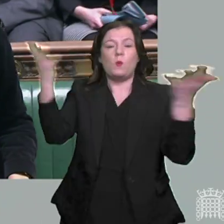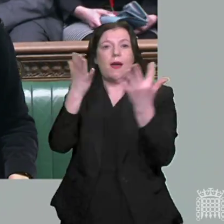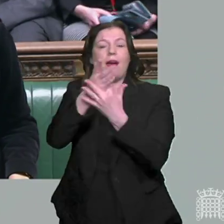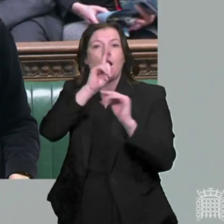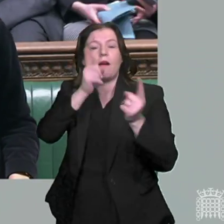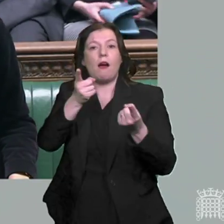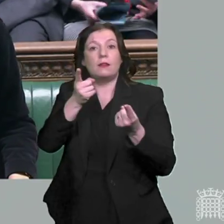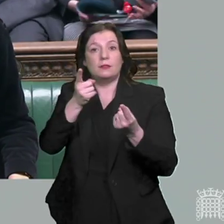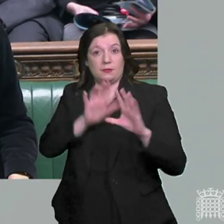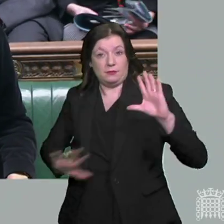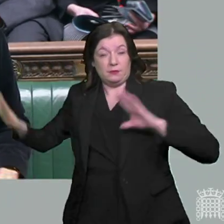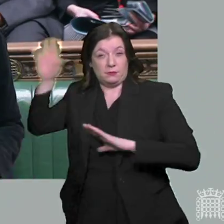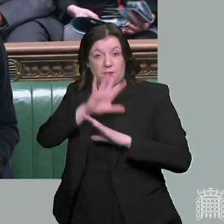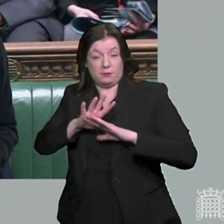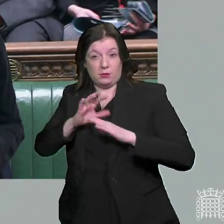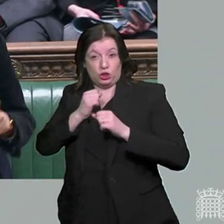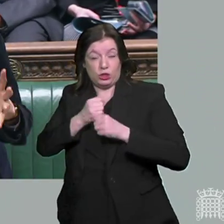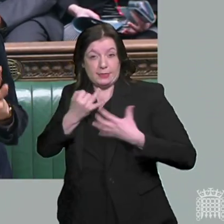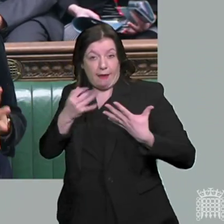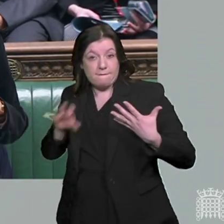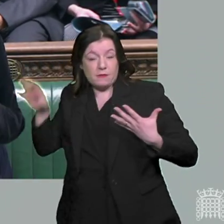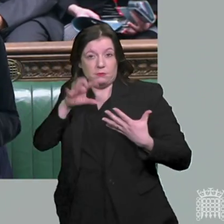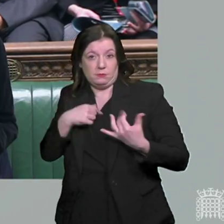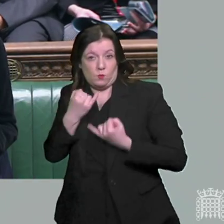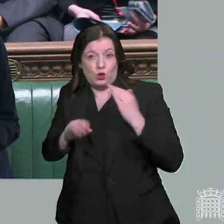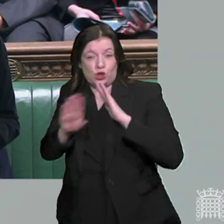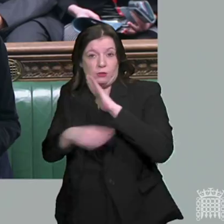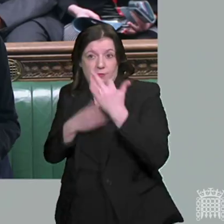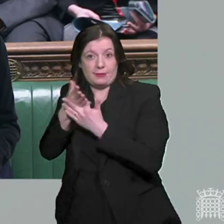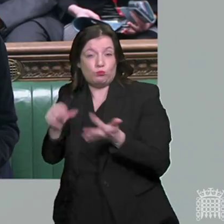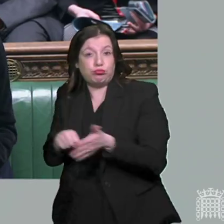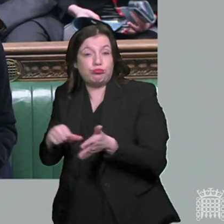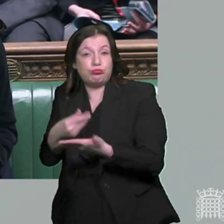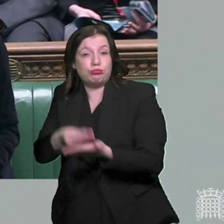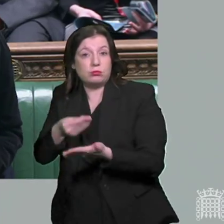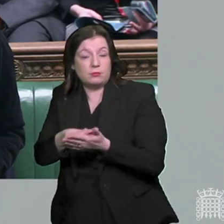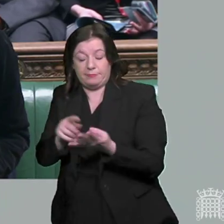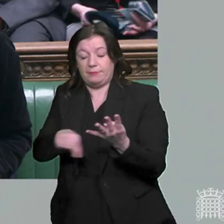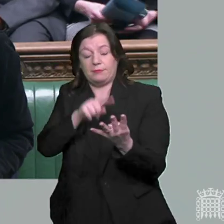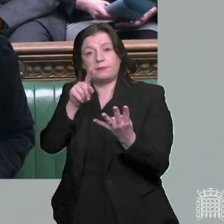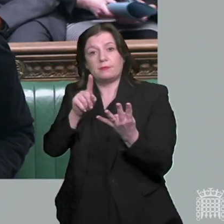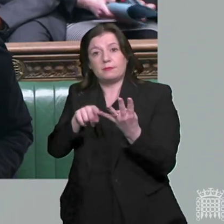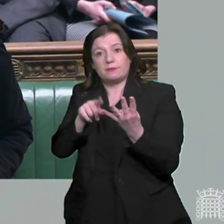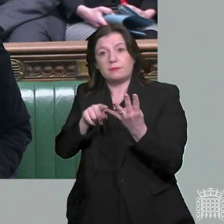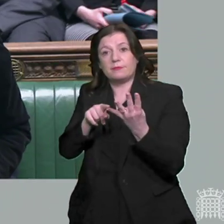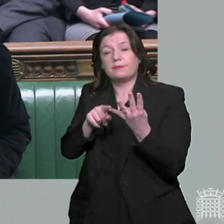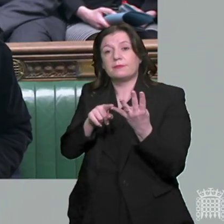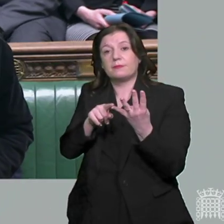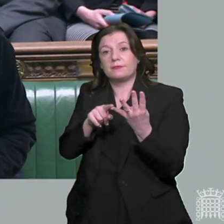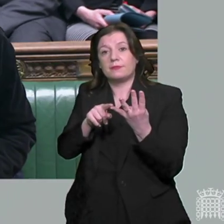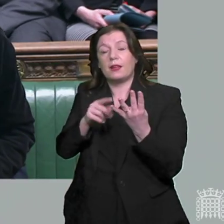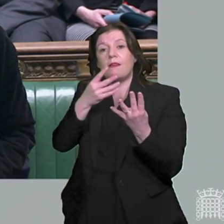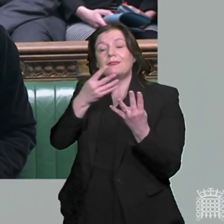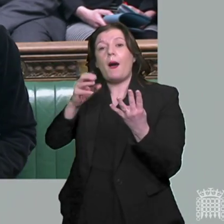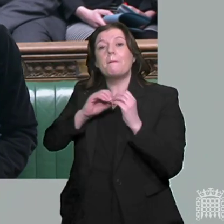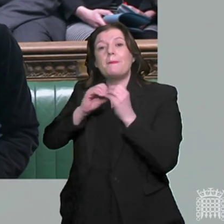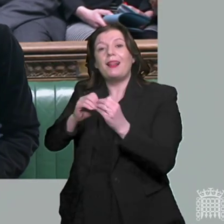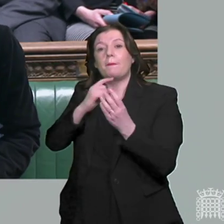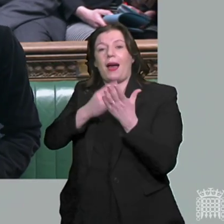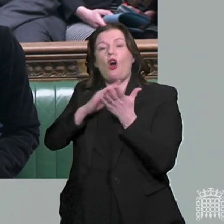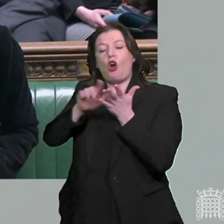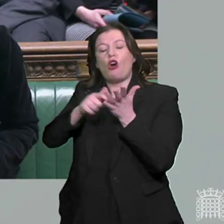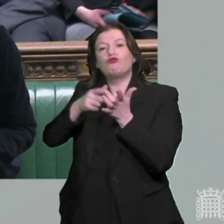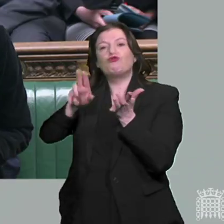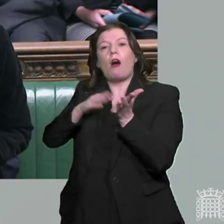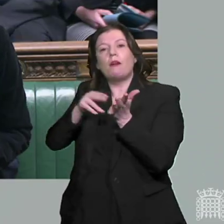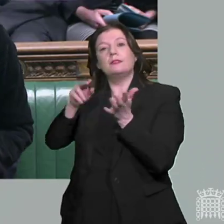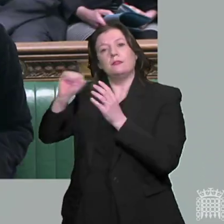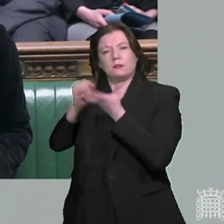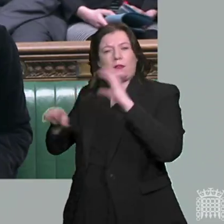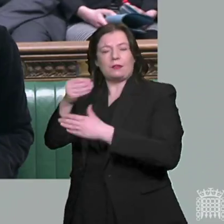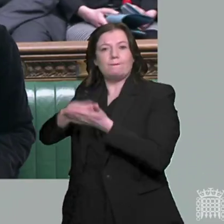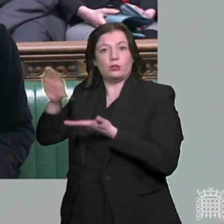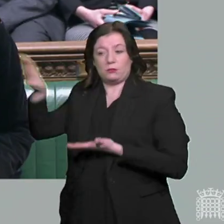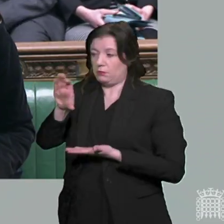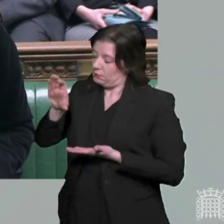the lowest business investment in the G7; and continuing uncertainty over association with the £95-billion Horizon Europe, the biggest science fund in the world.